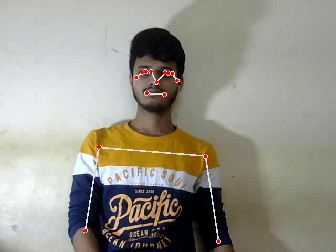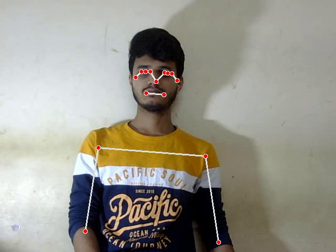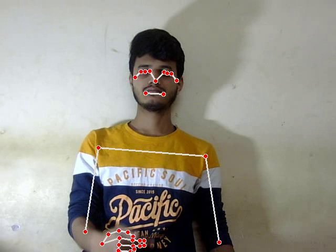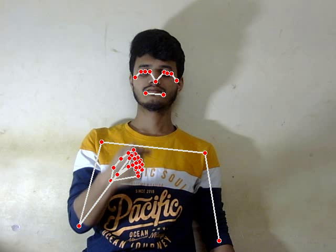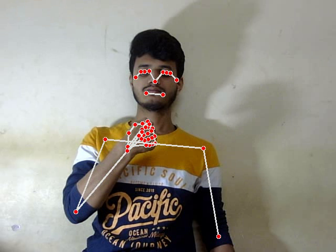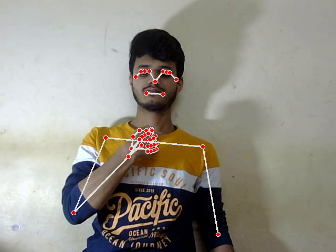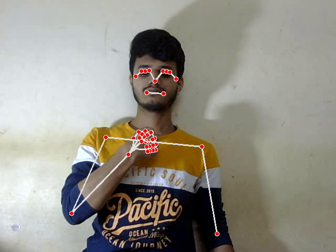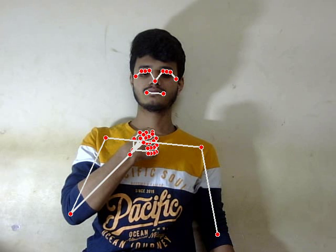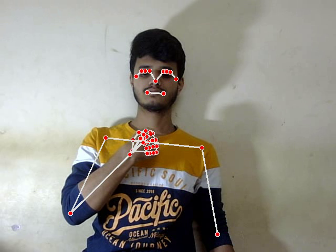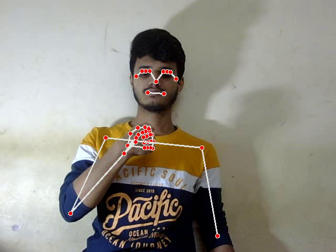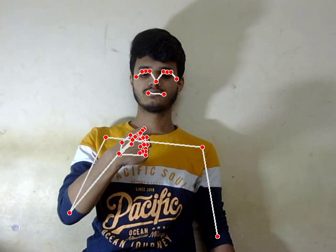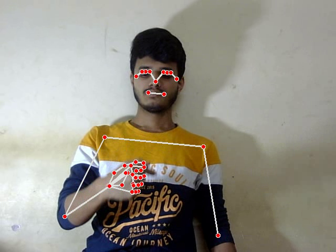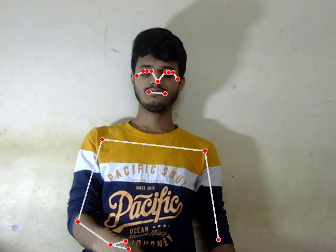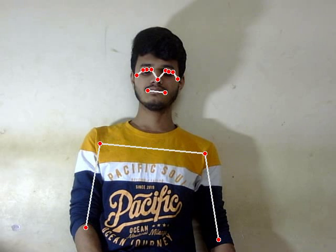I